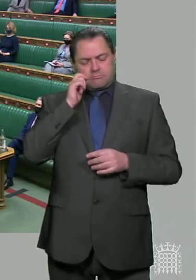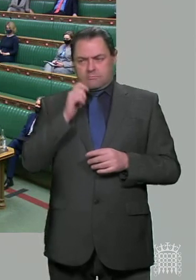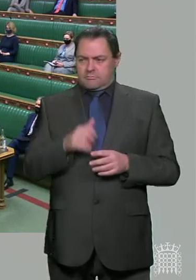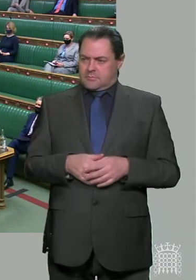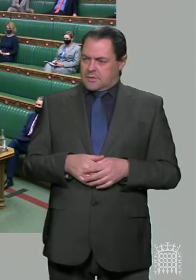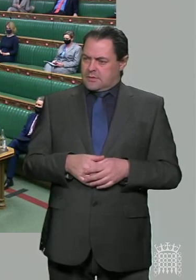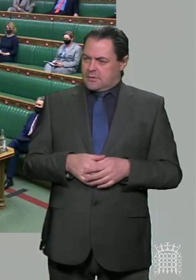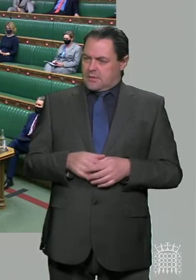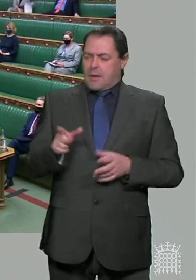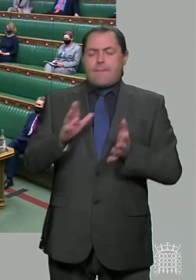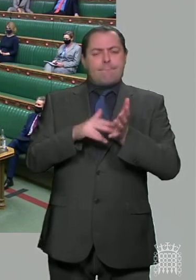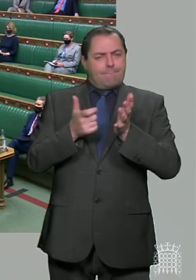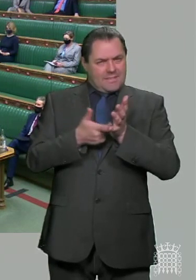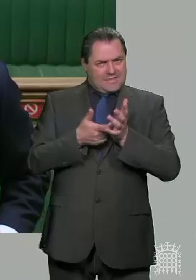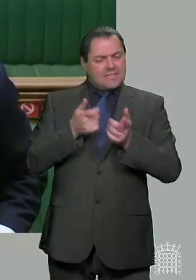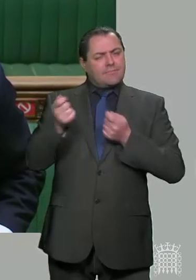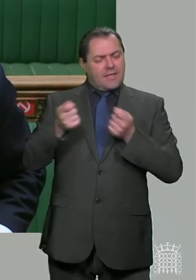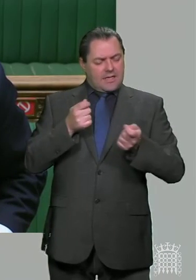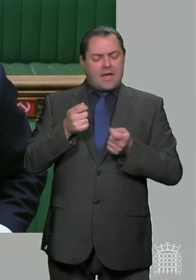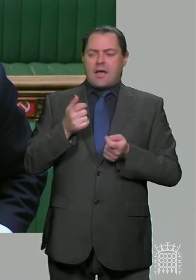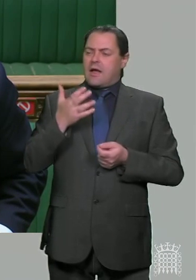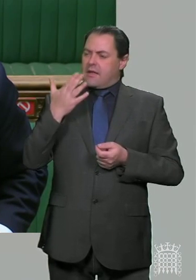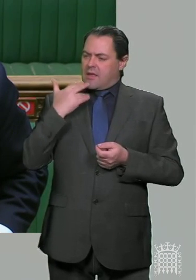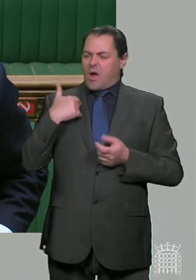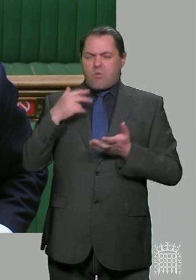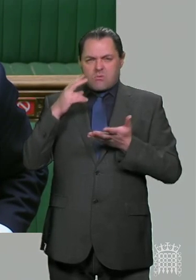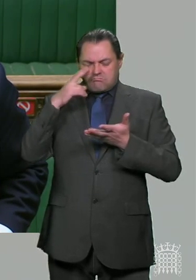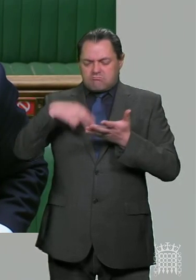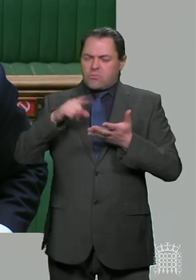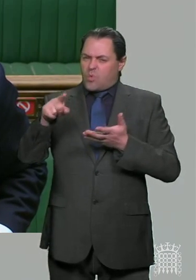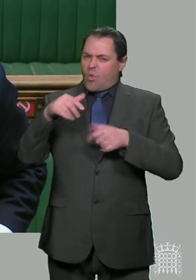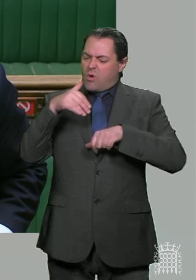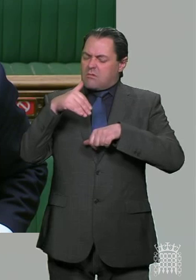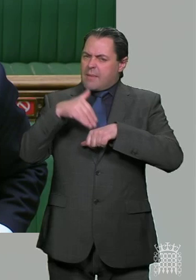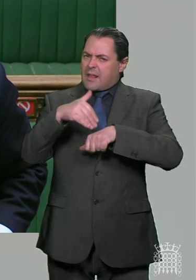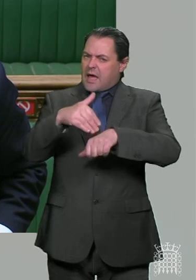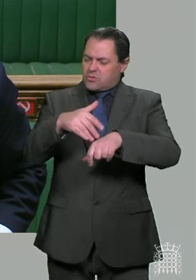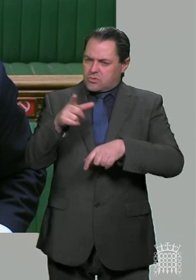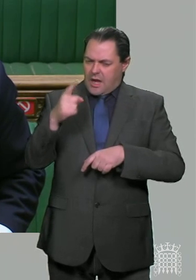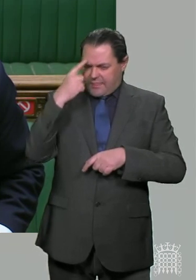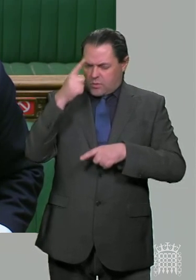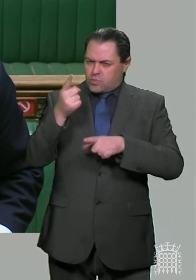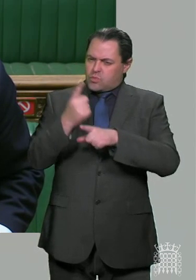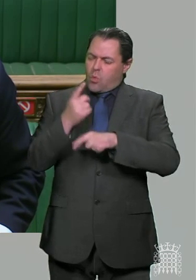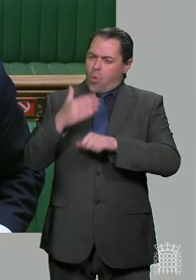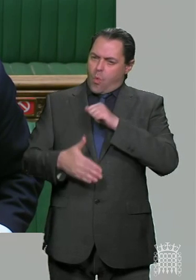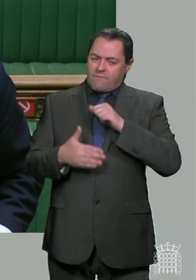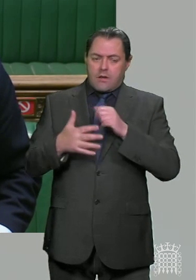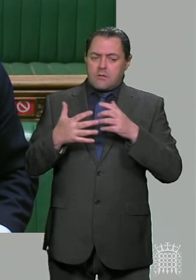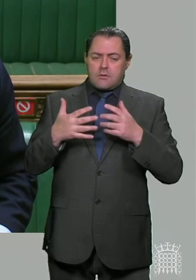I take that point very seriously. I will study the implications of what the honourable Gentleman says.